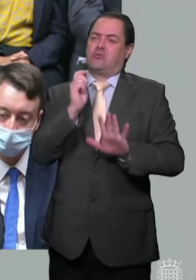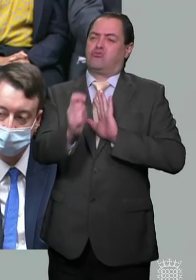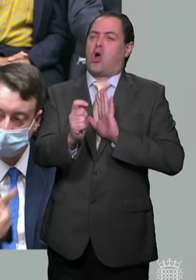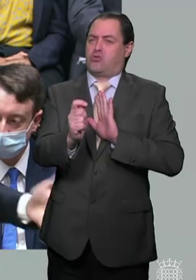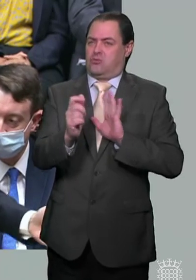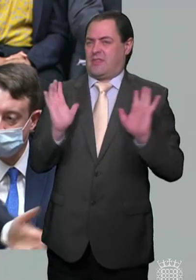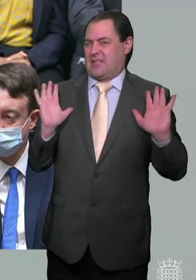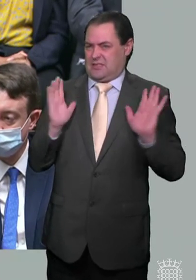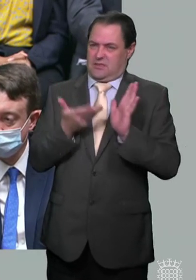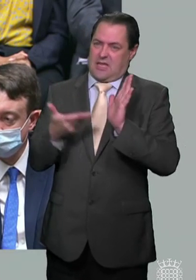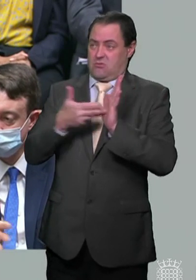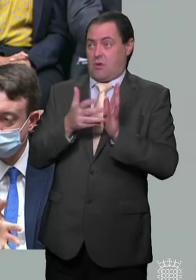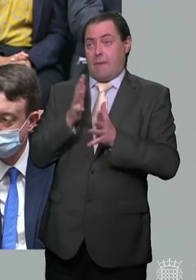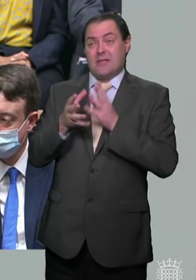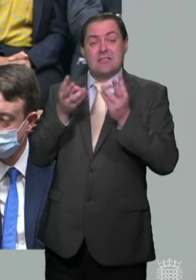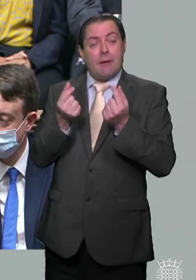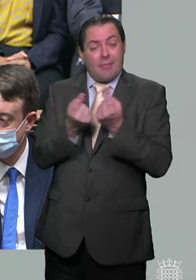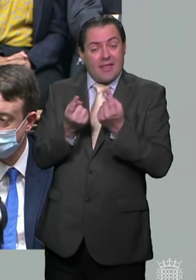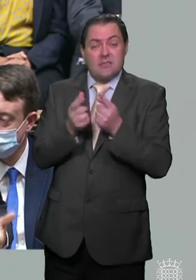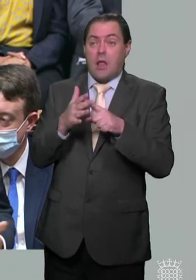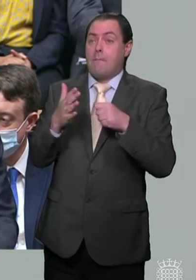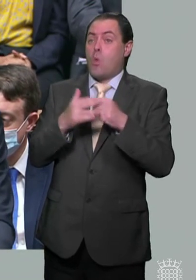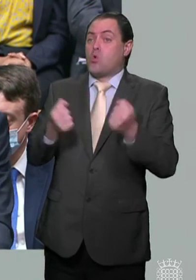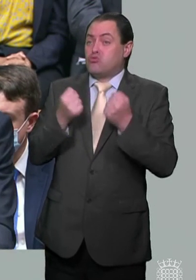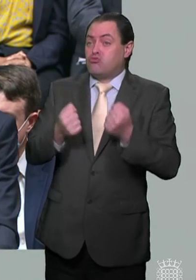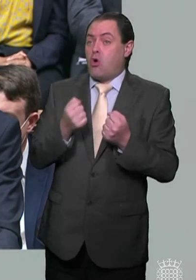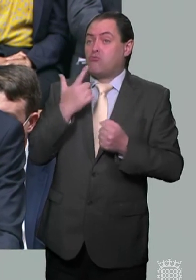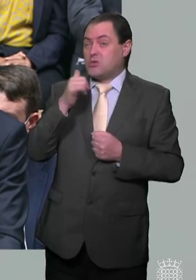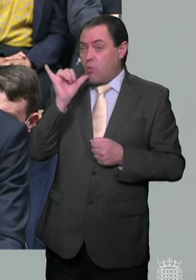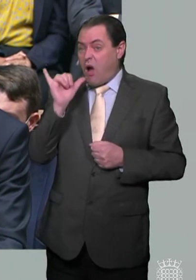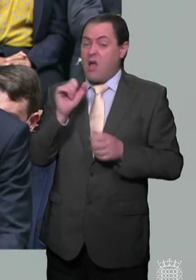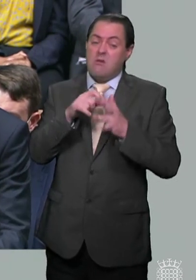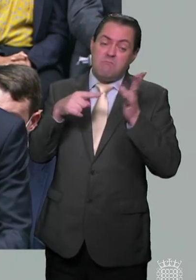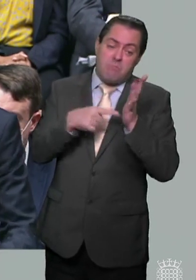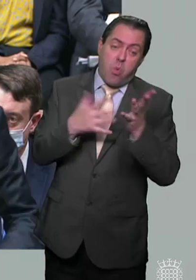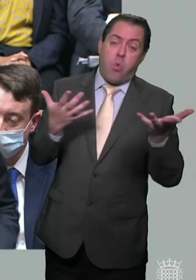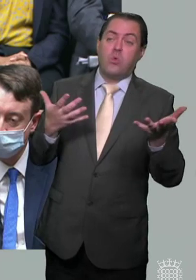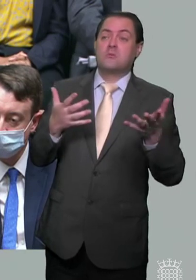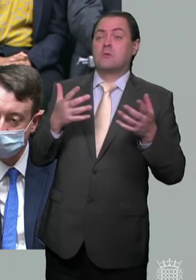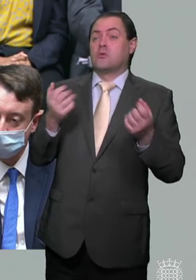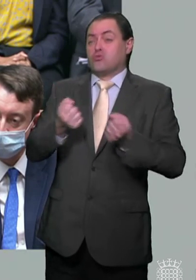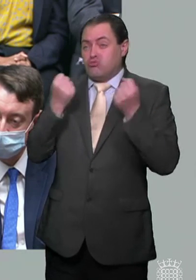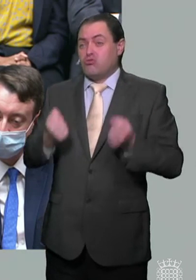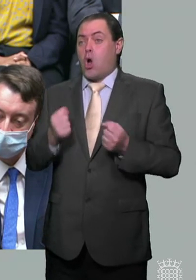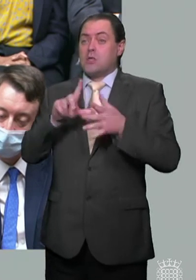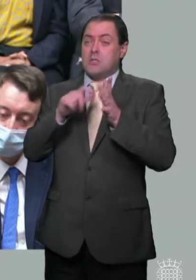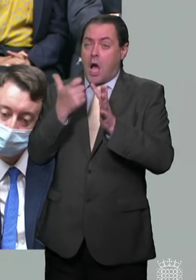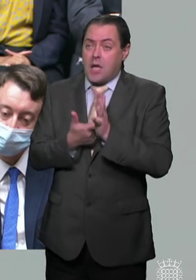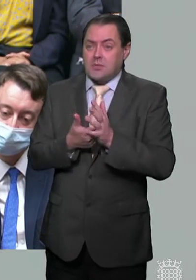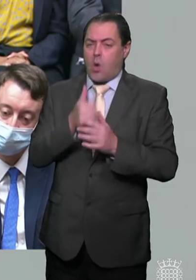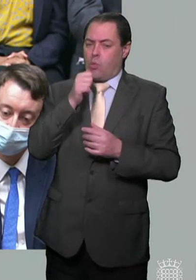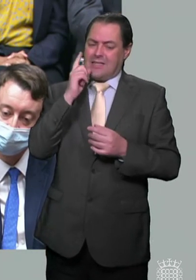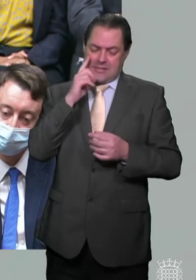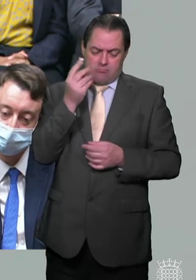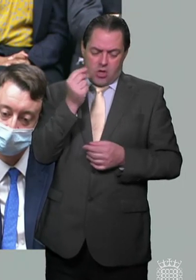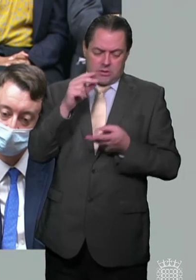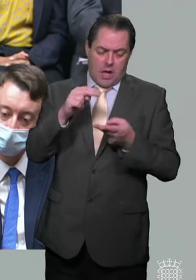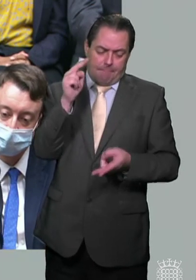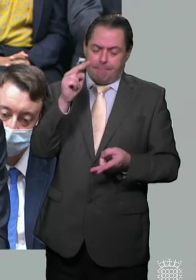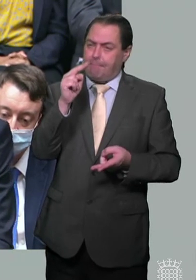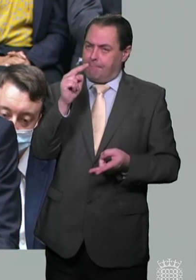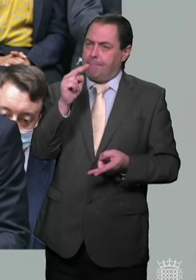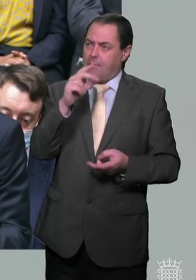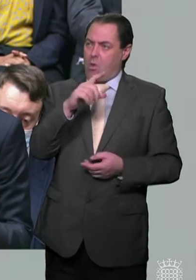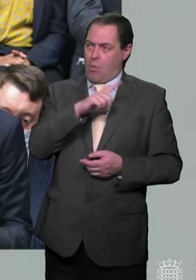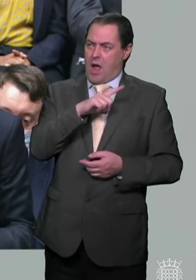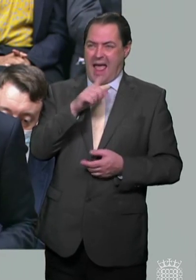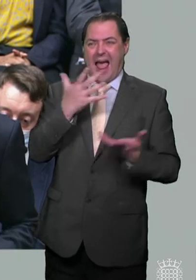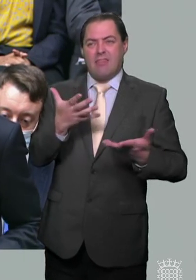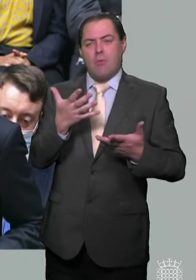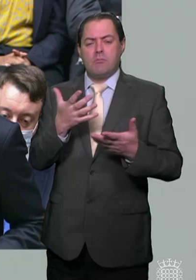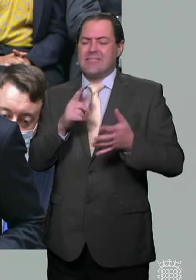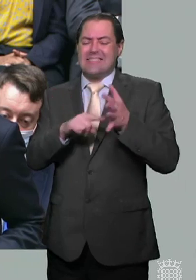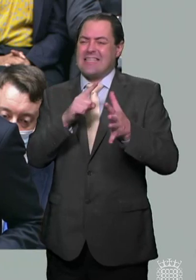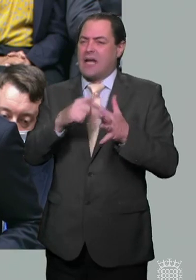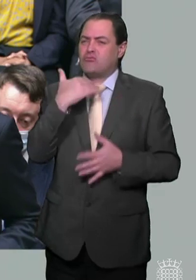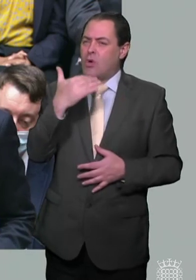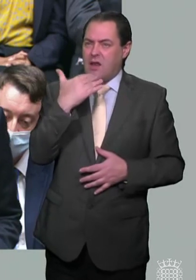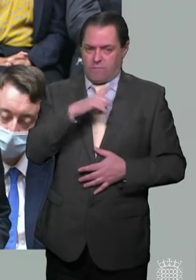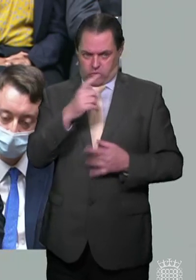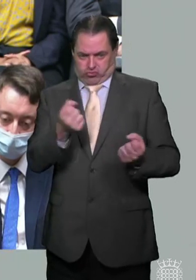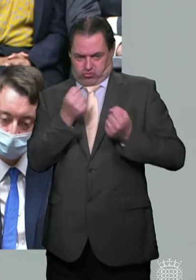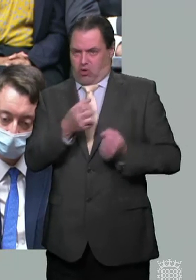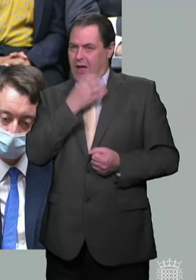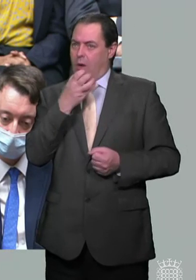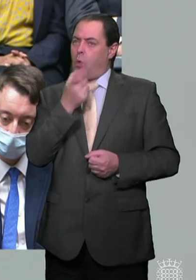This means that some drinks, like stronger red wines, fortified wines and high-strength white ciders will see a small increase in their rates because they are currently undertaxed, given their strength.